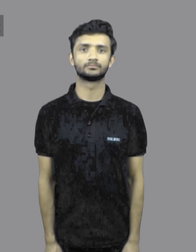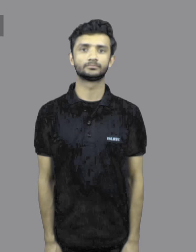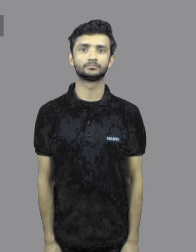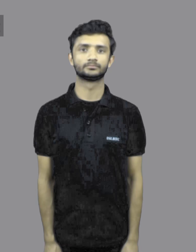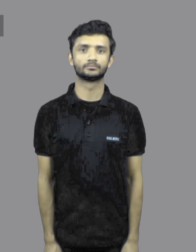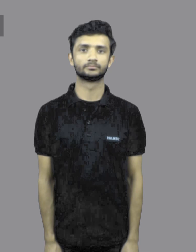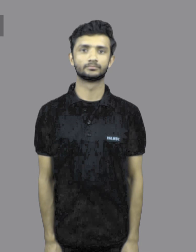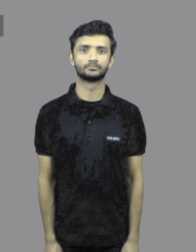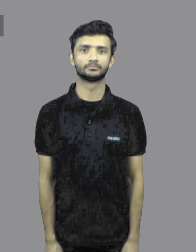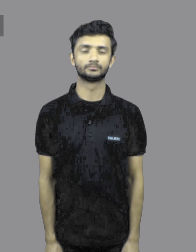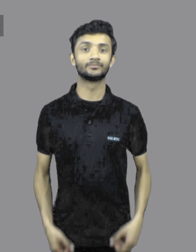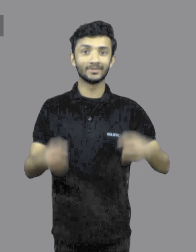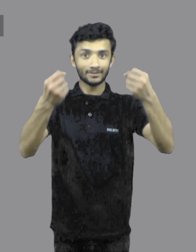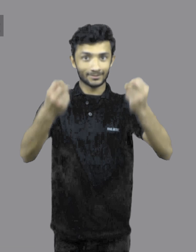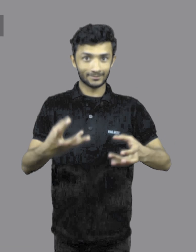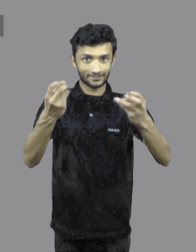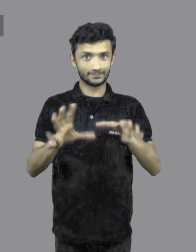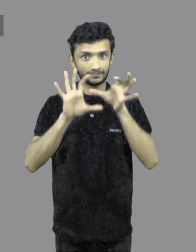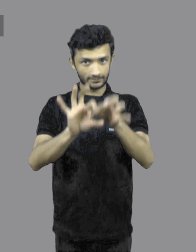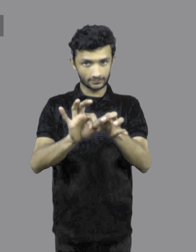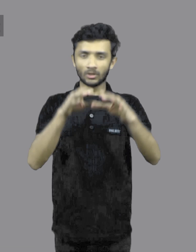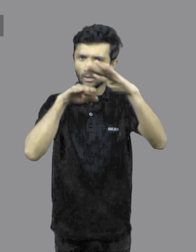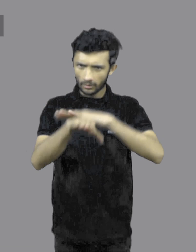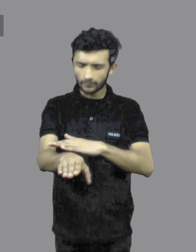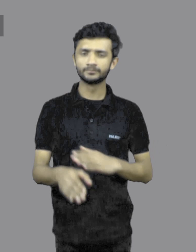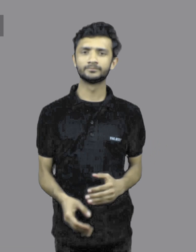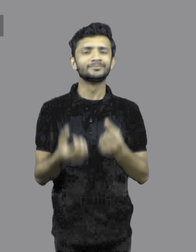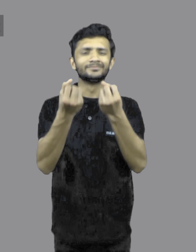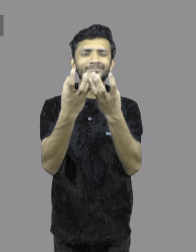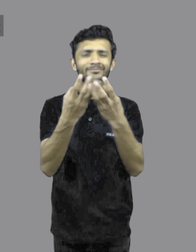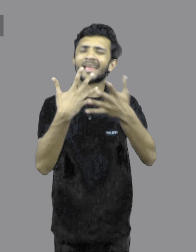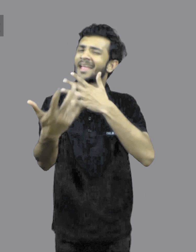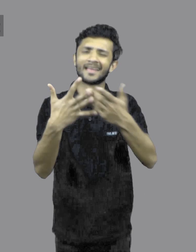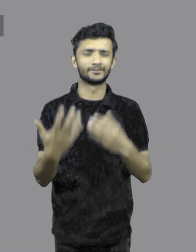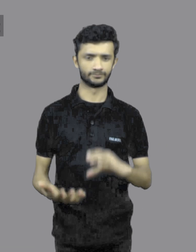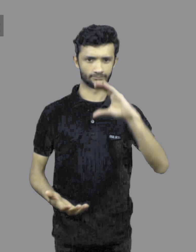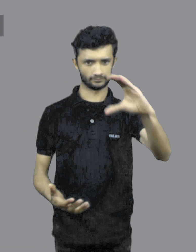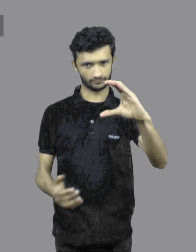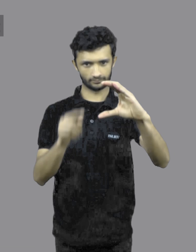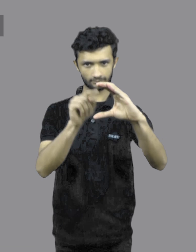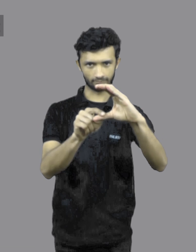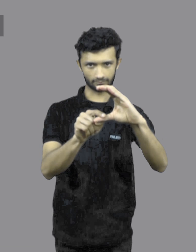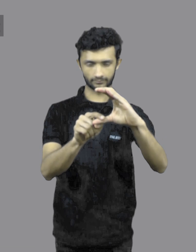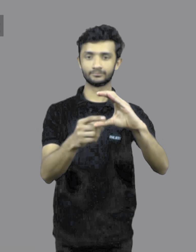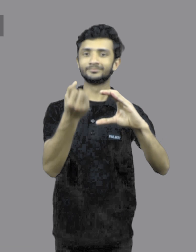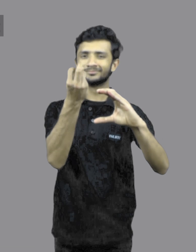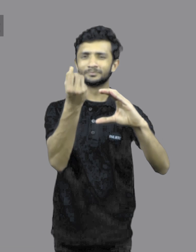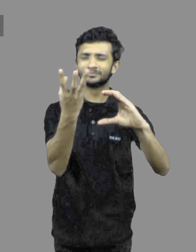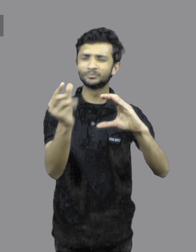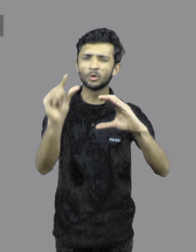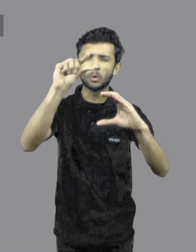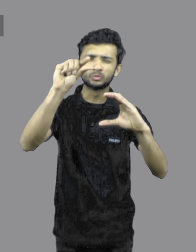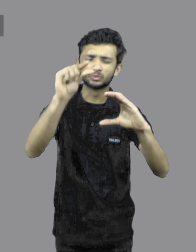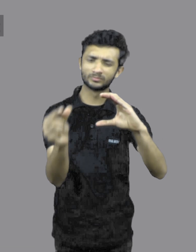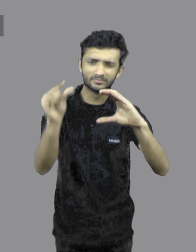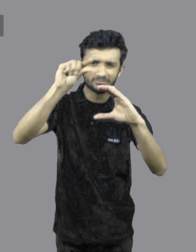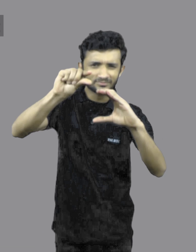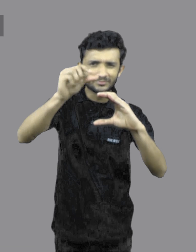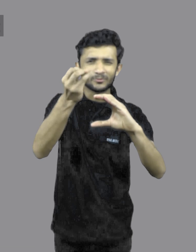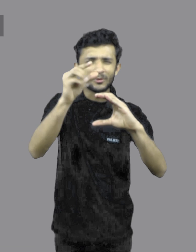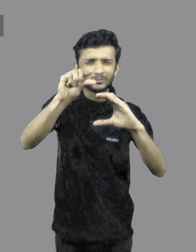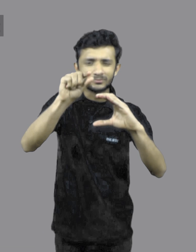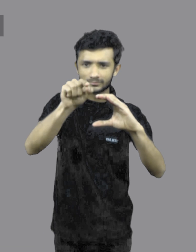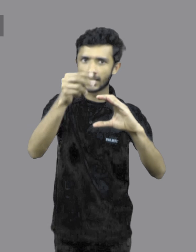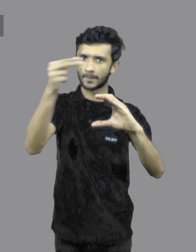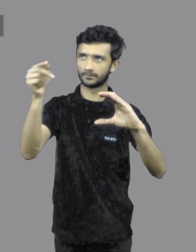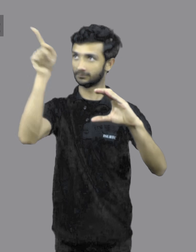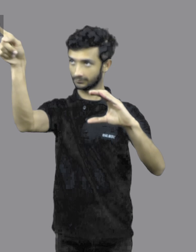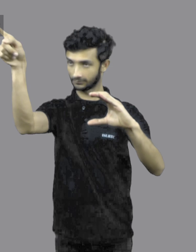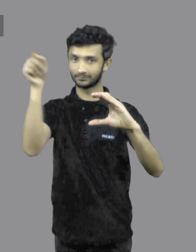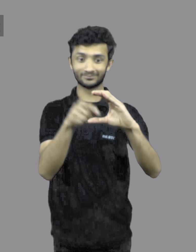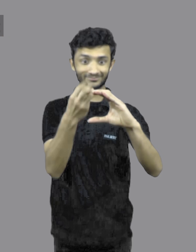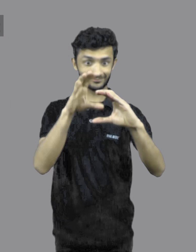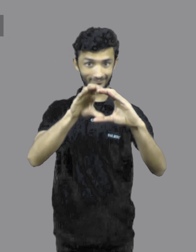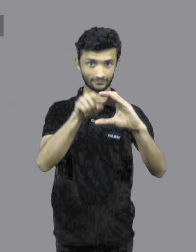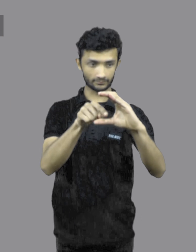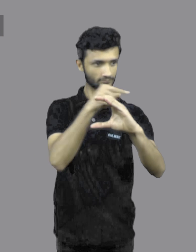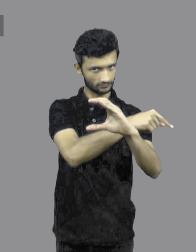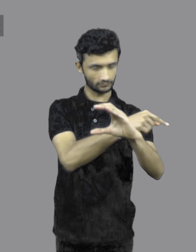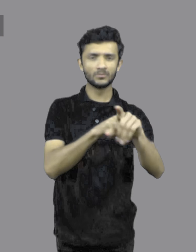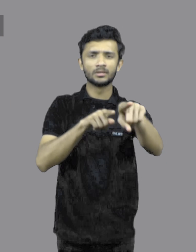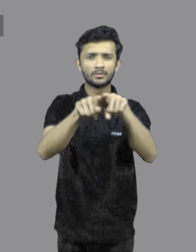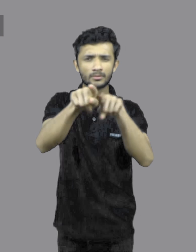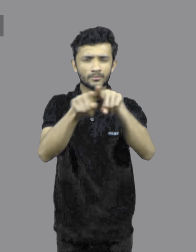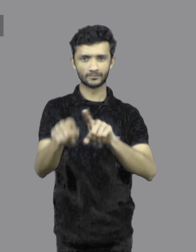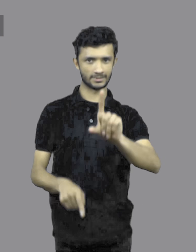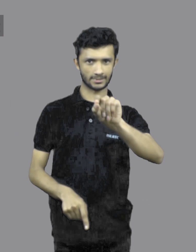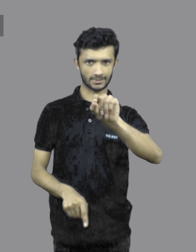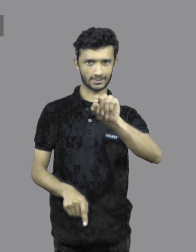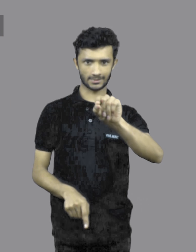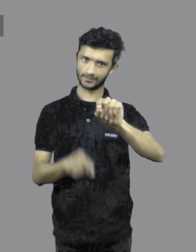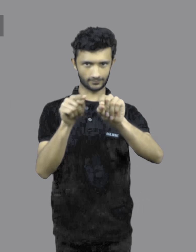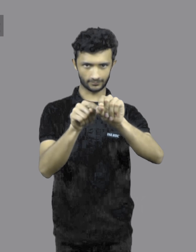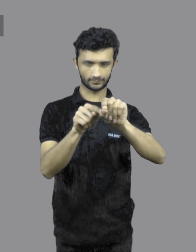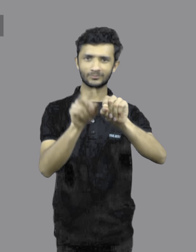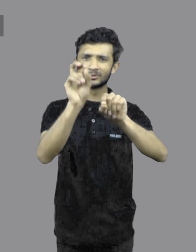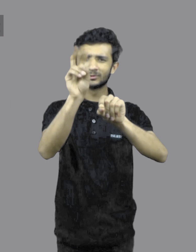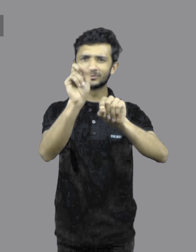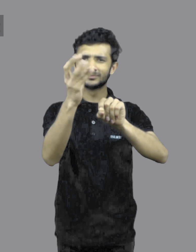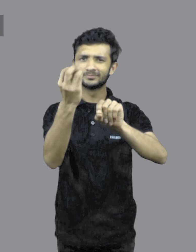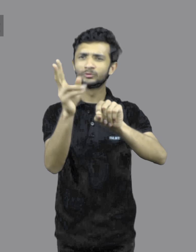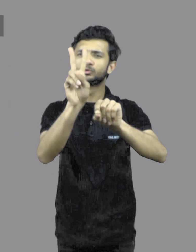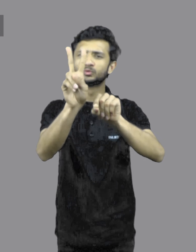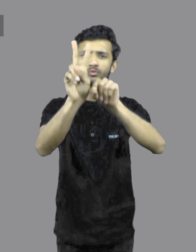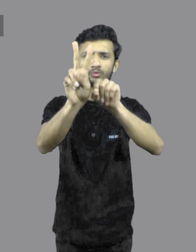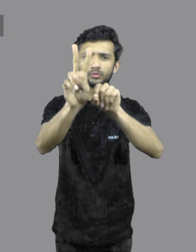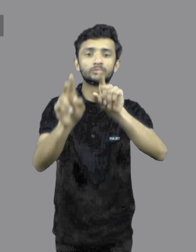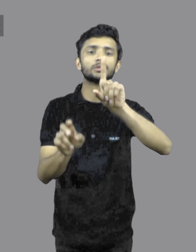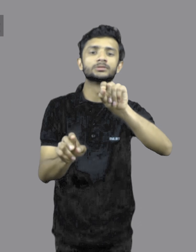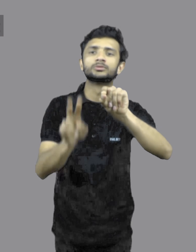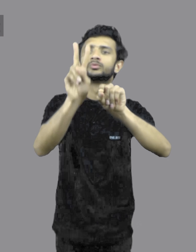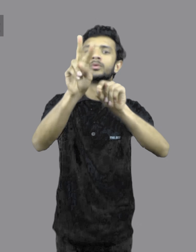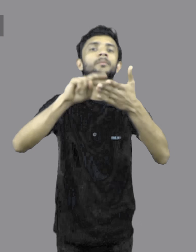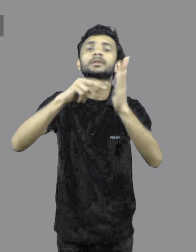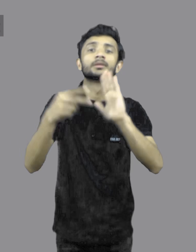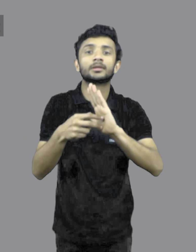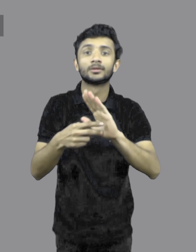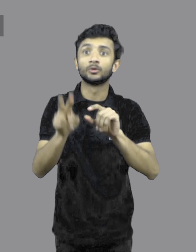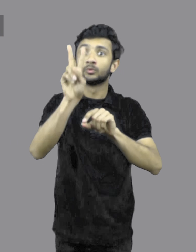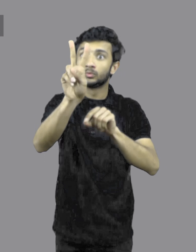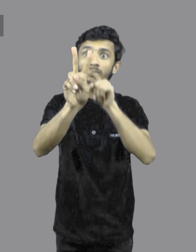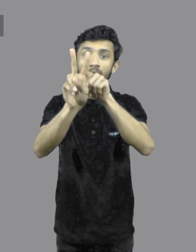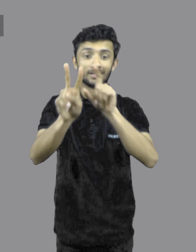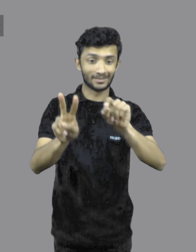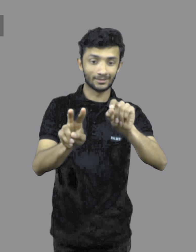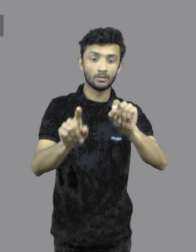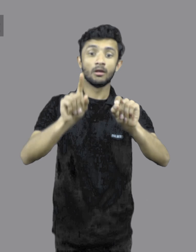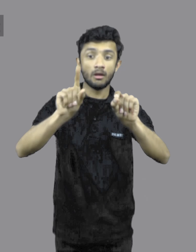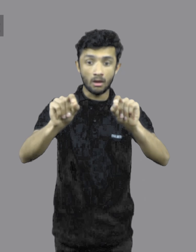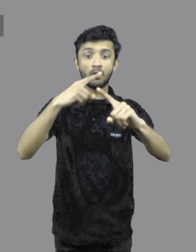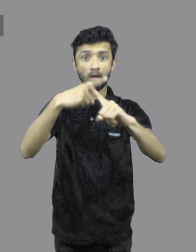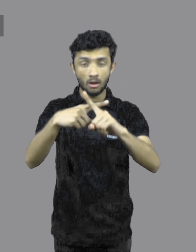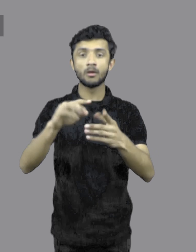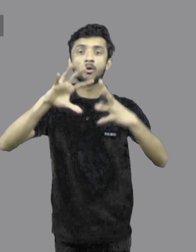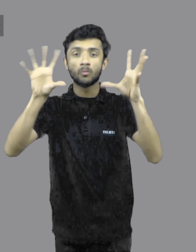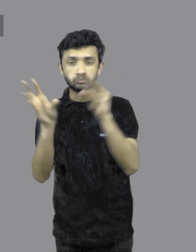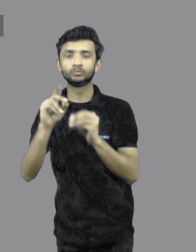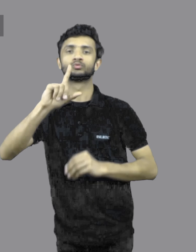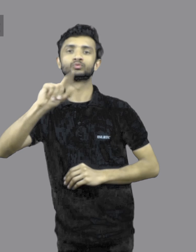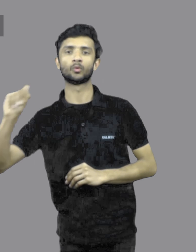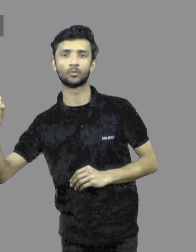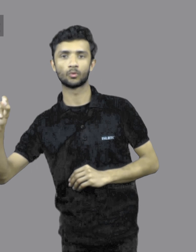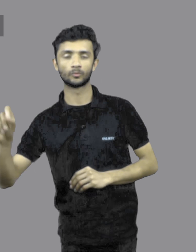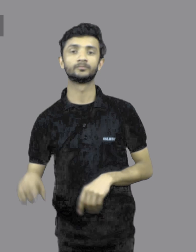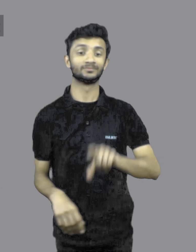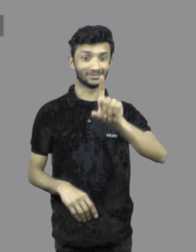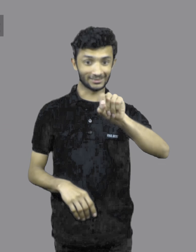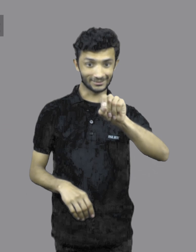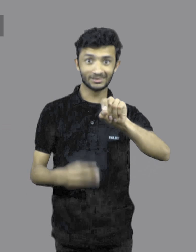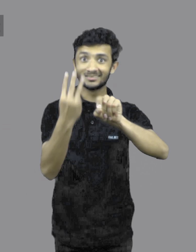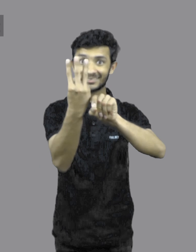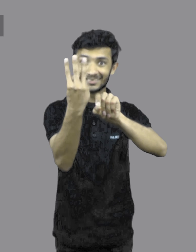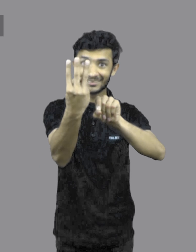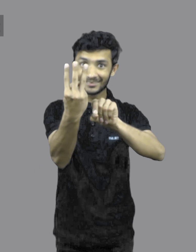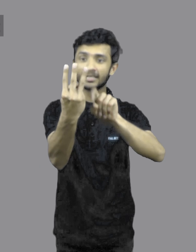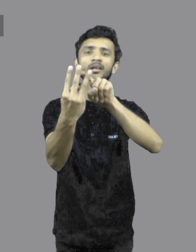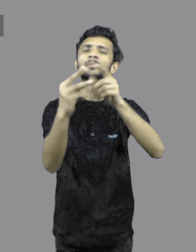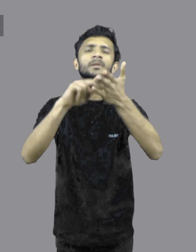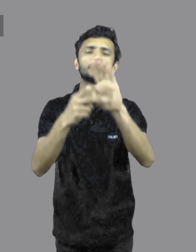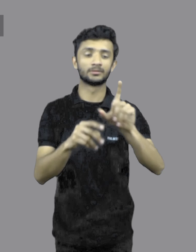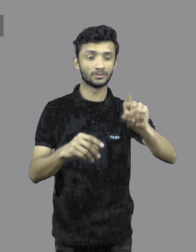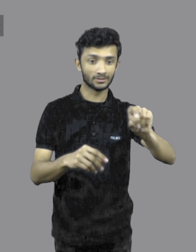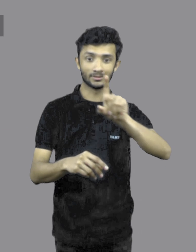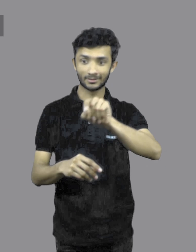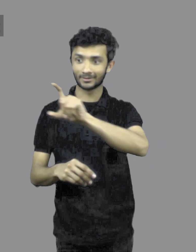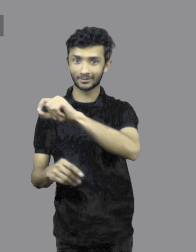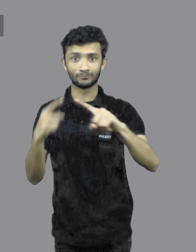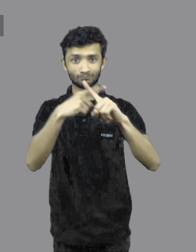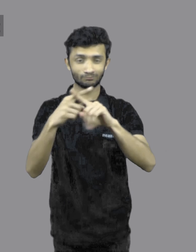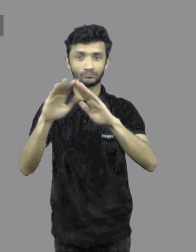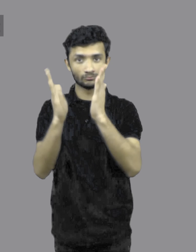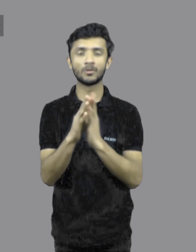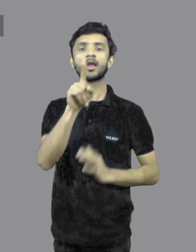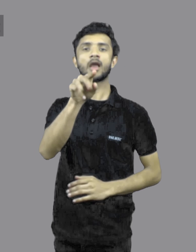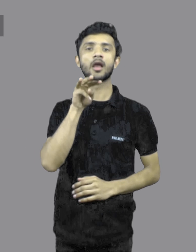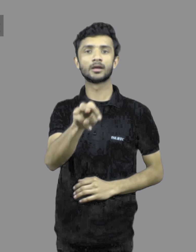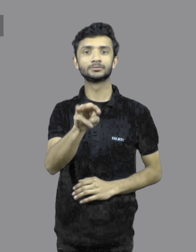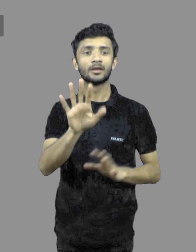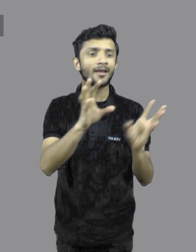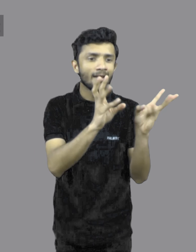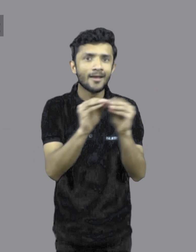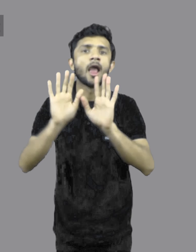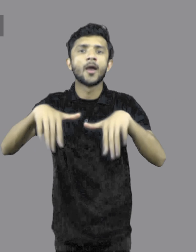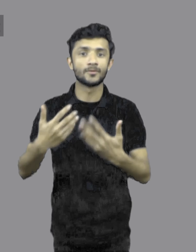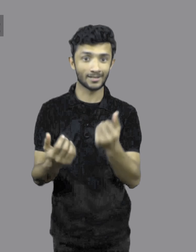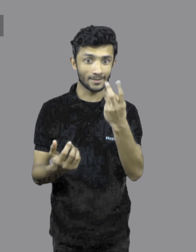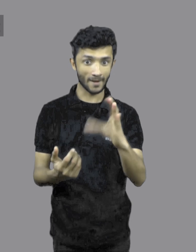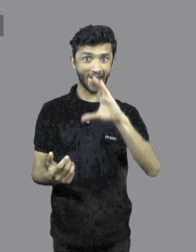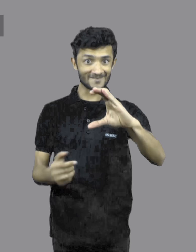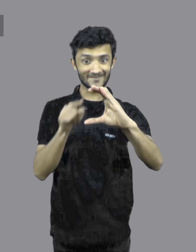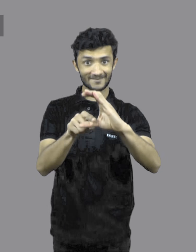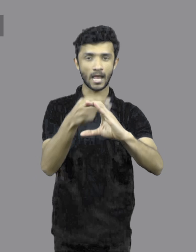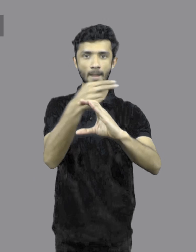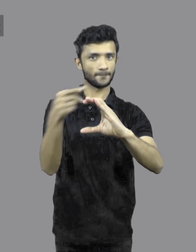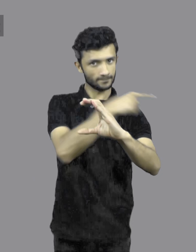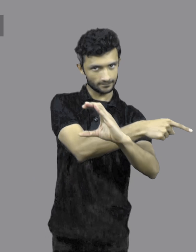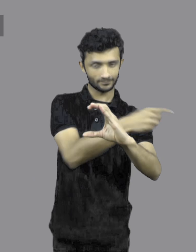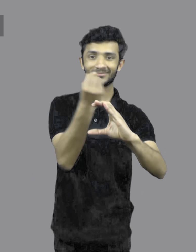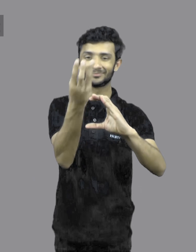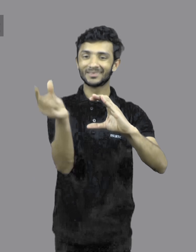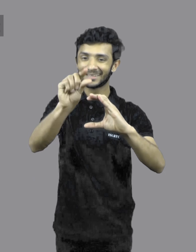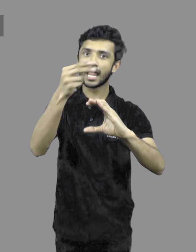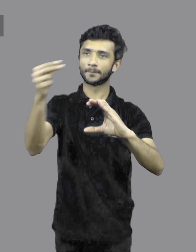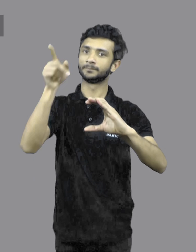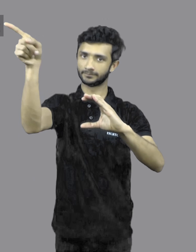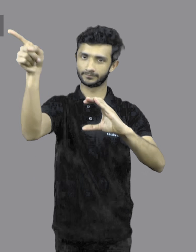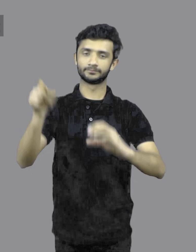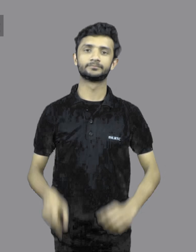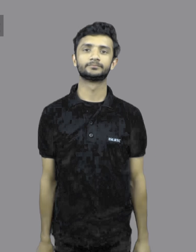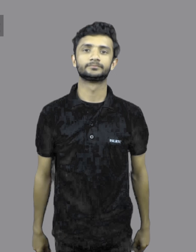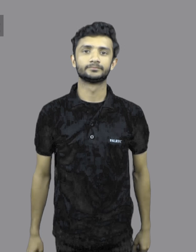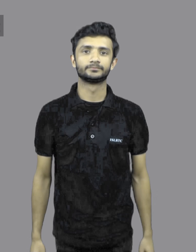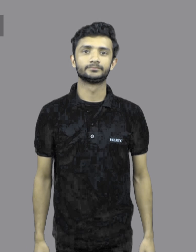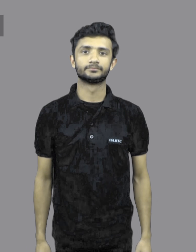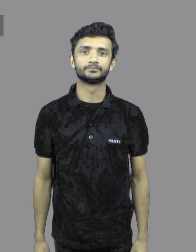Exponent And Base